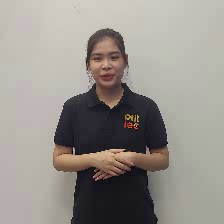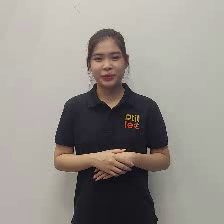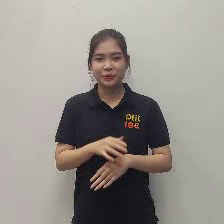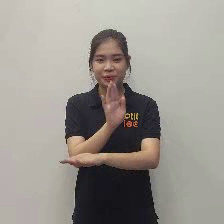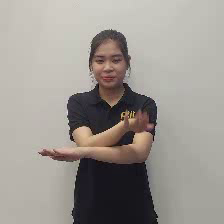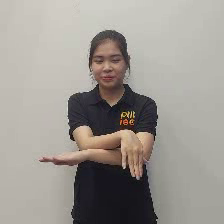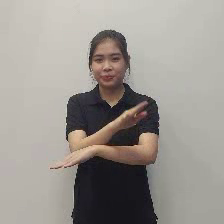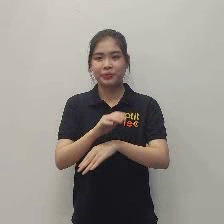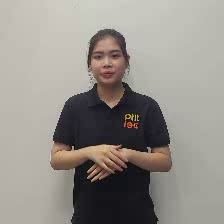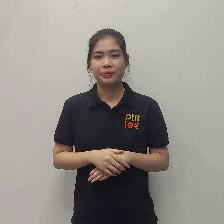Chiều